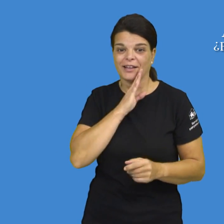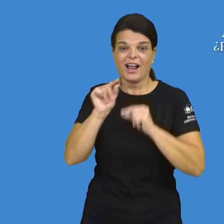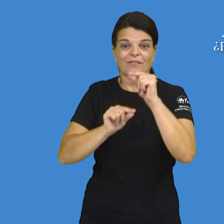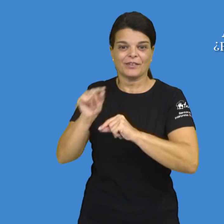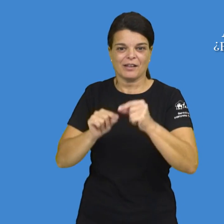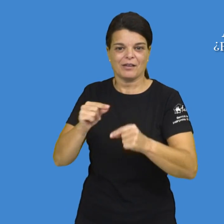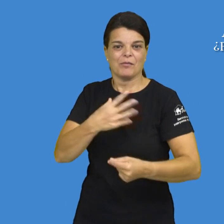virus